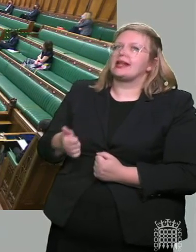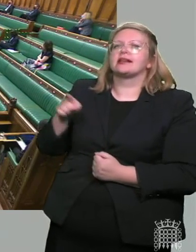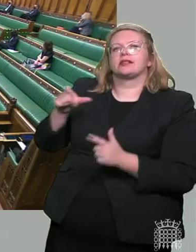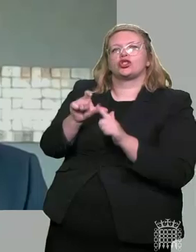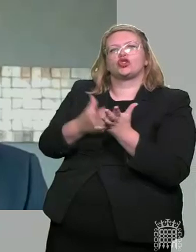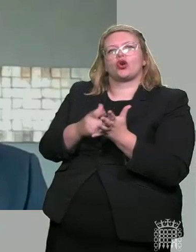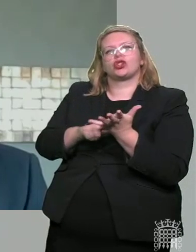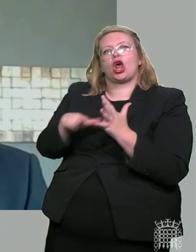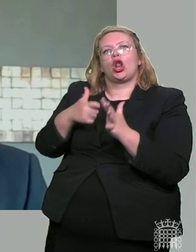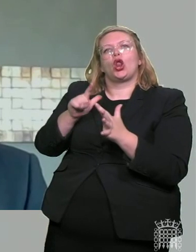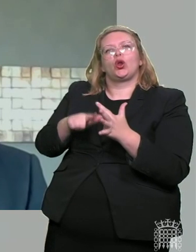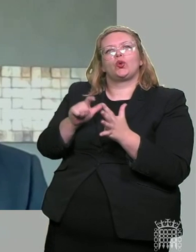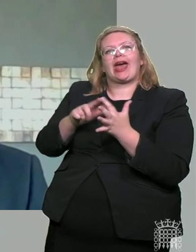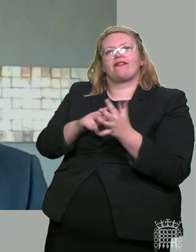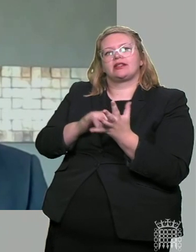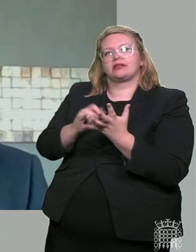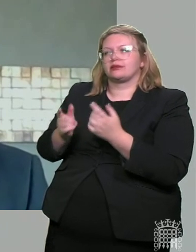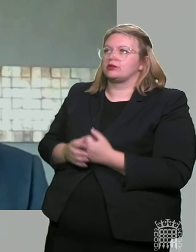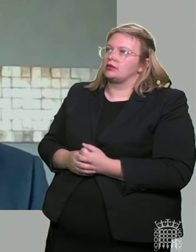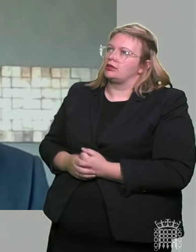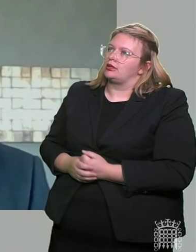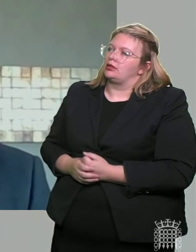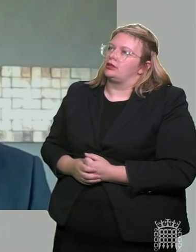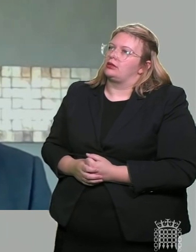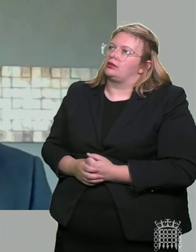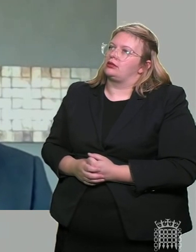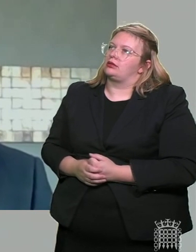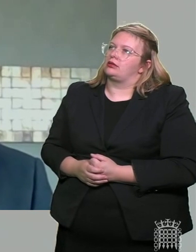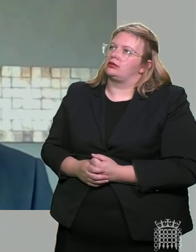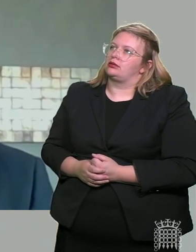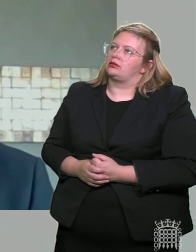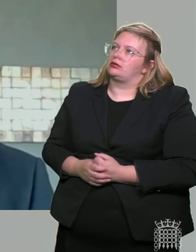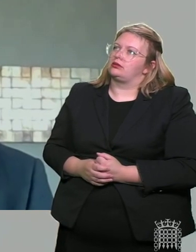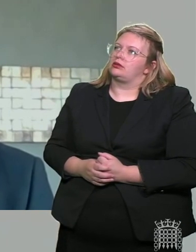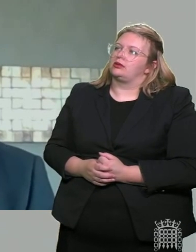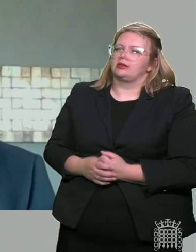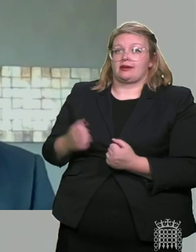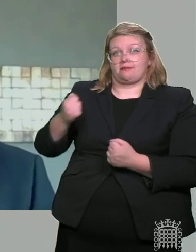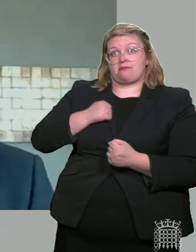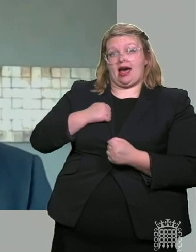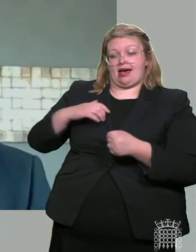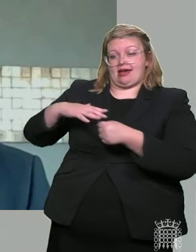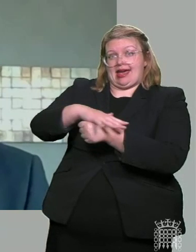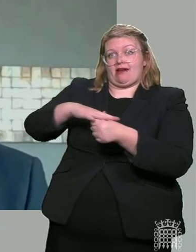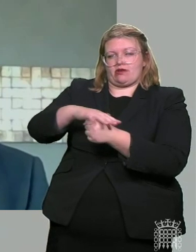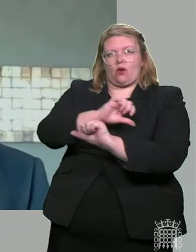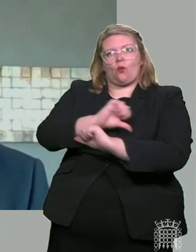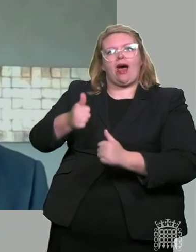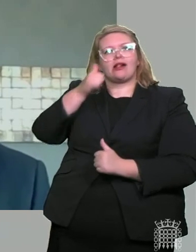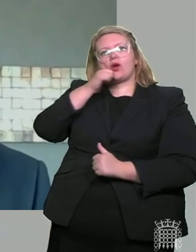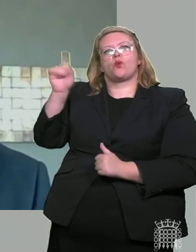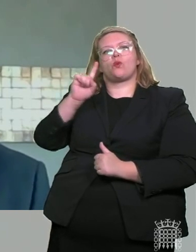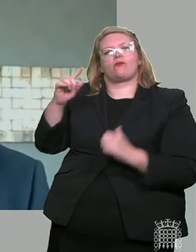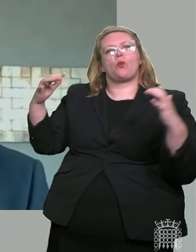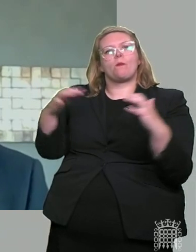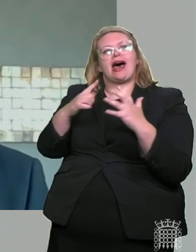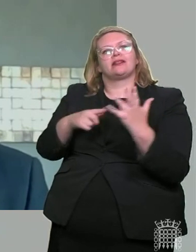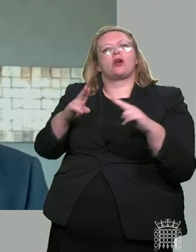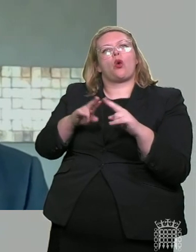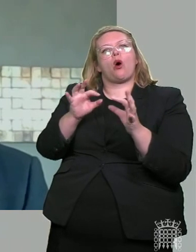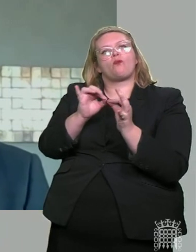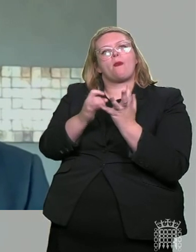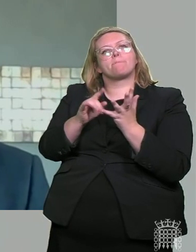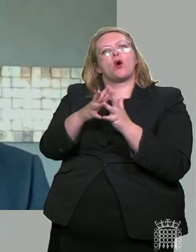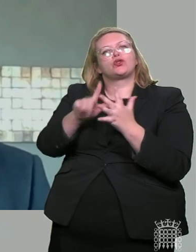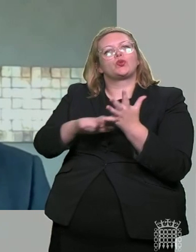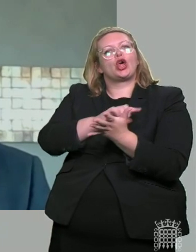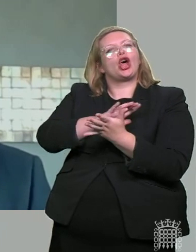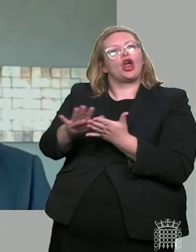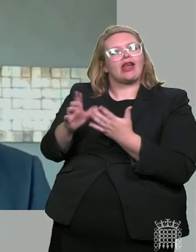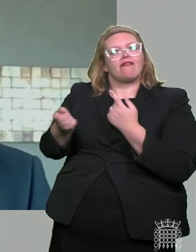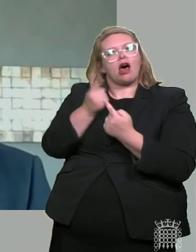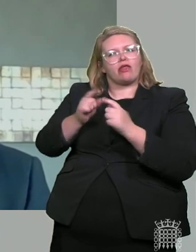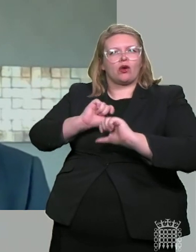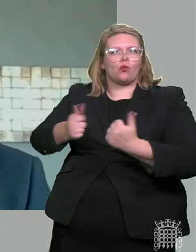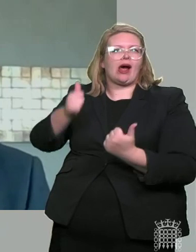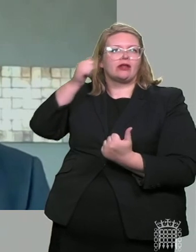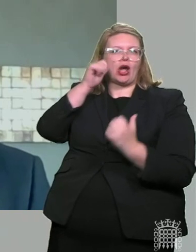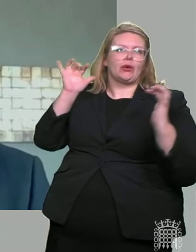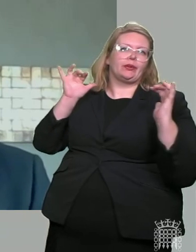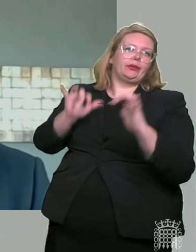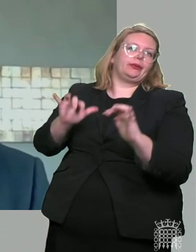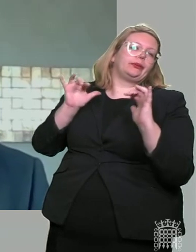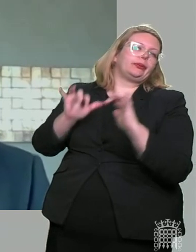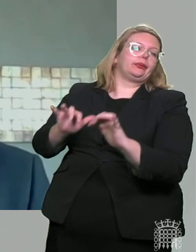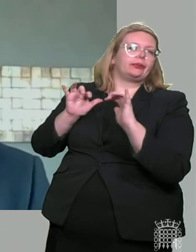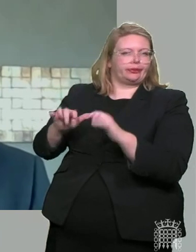My constituency is best known for the battle of Bosworth, but we also have many other attractions, such as Twycross zoo, Mallory Park racecourse, Burbage common and Thornton reservoir.